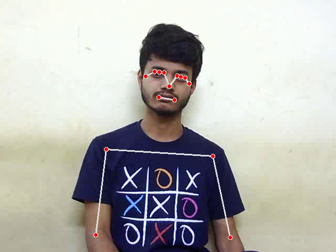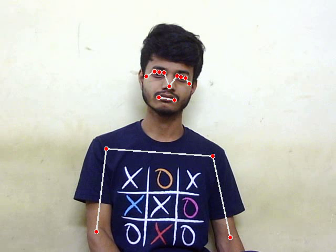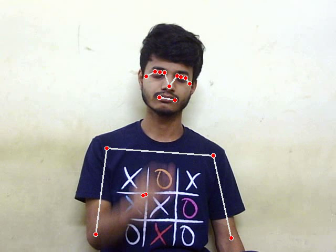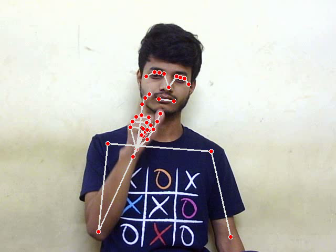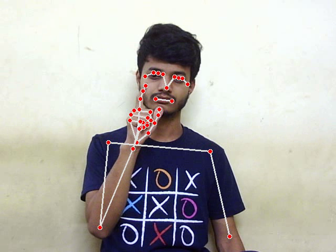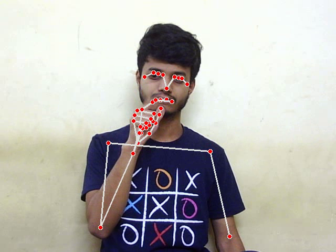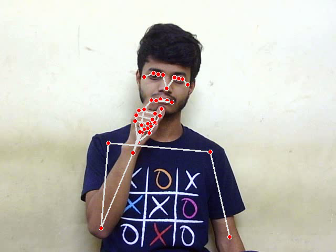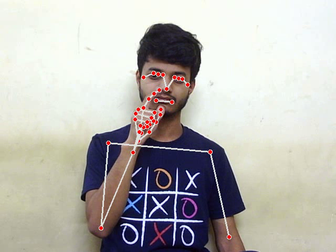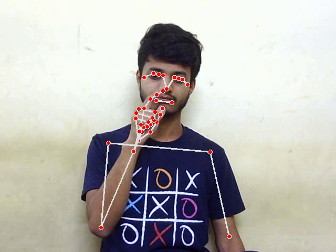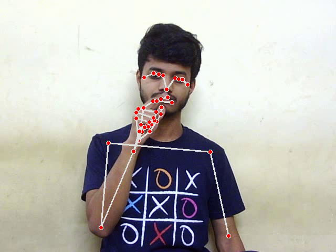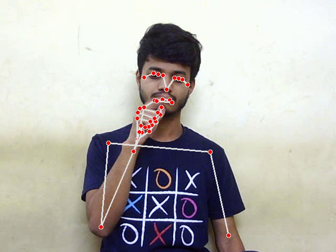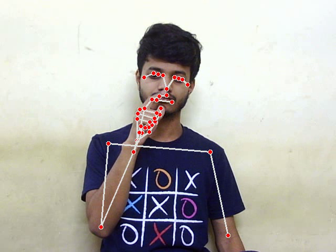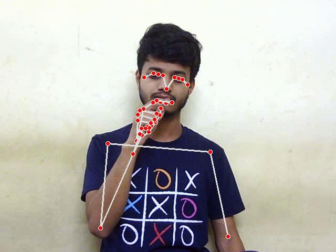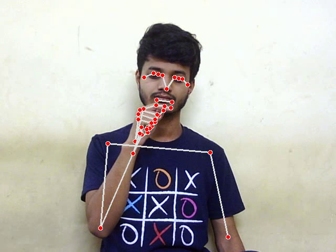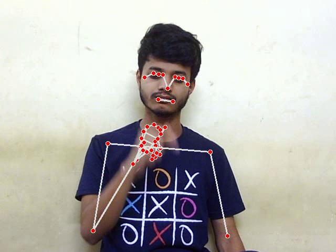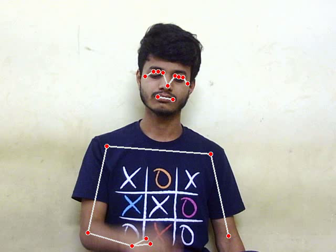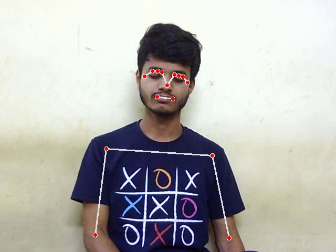who